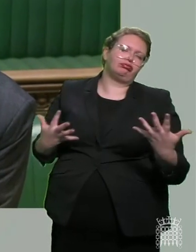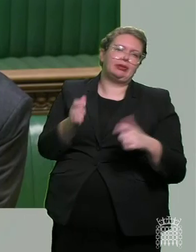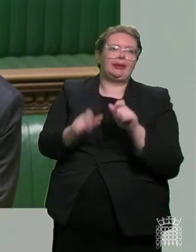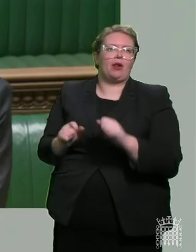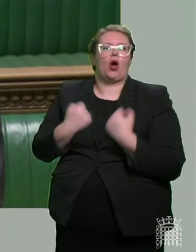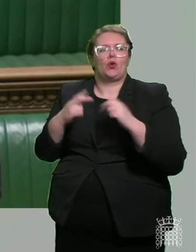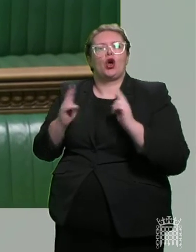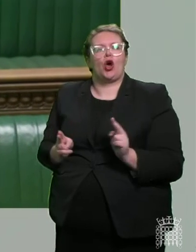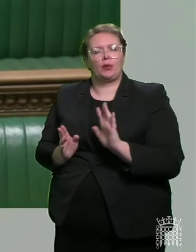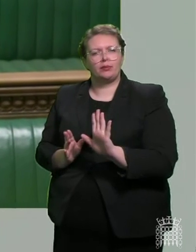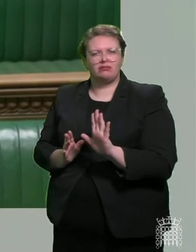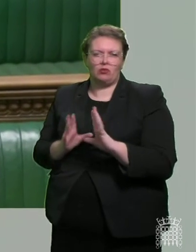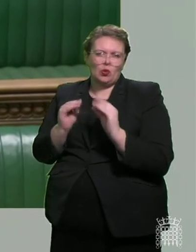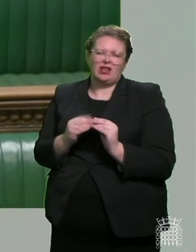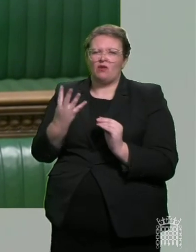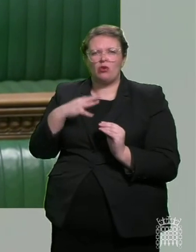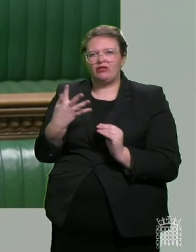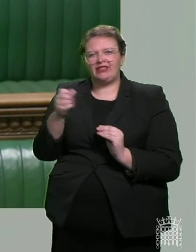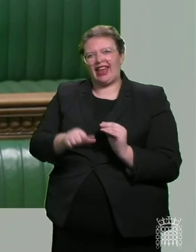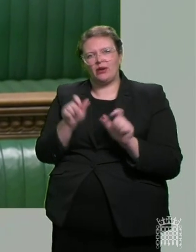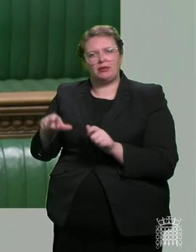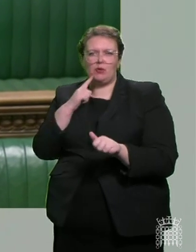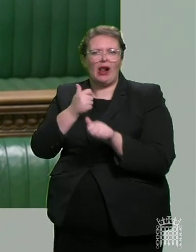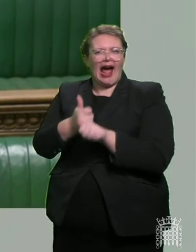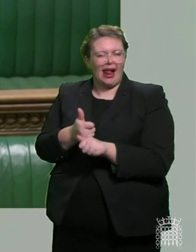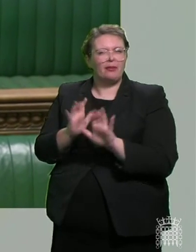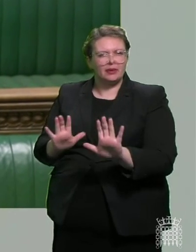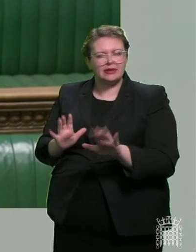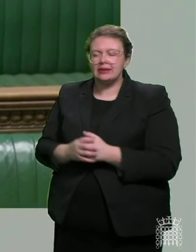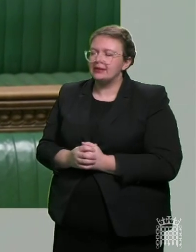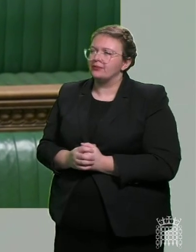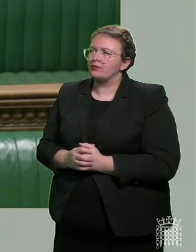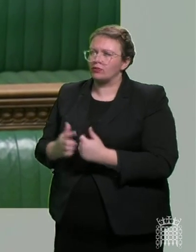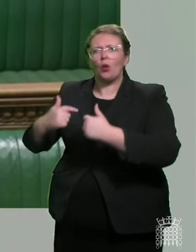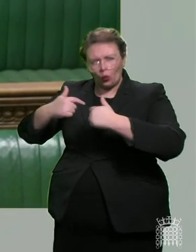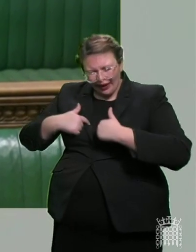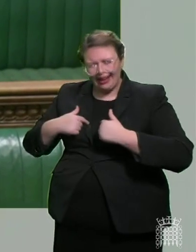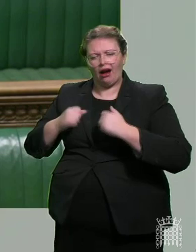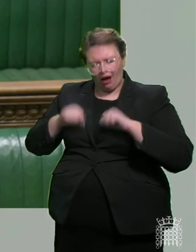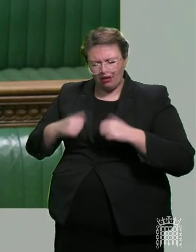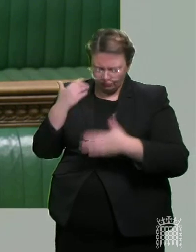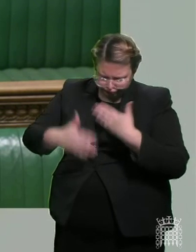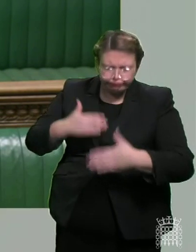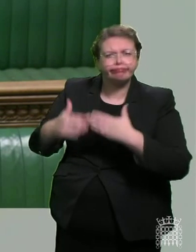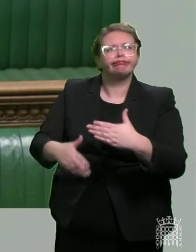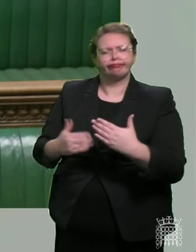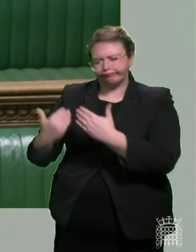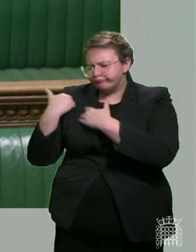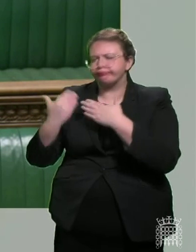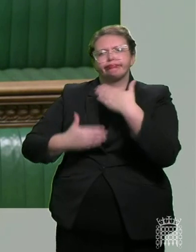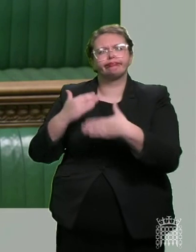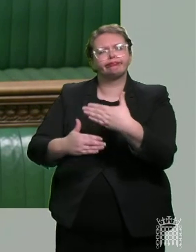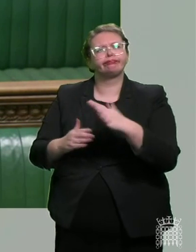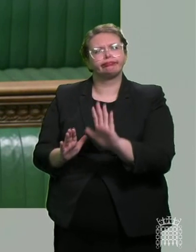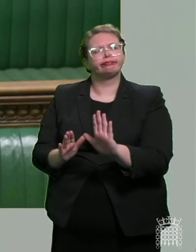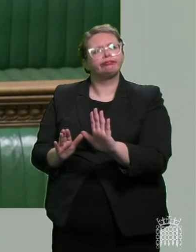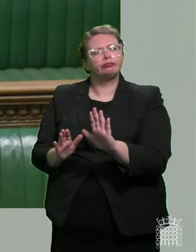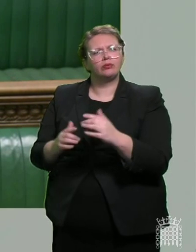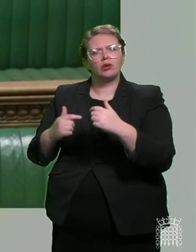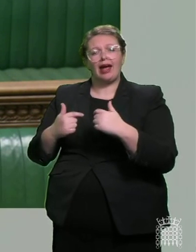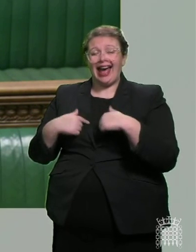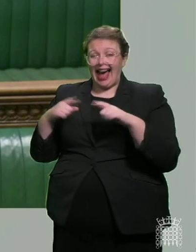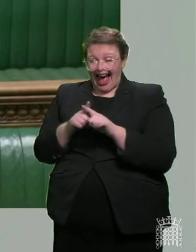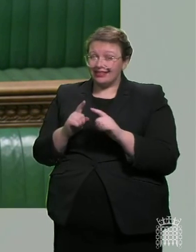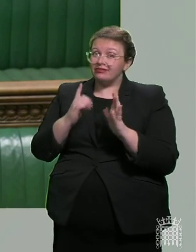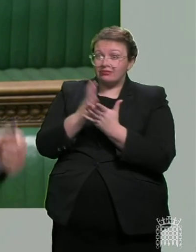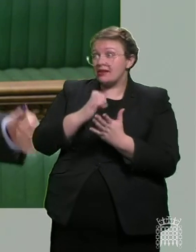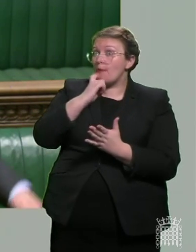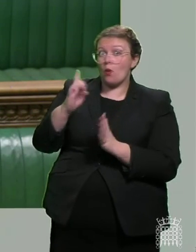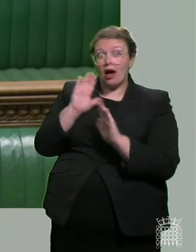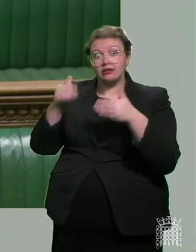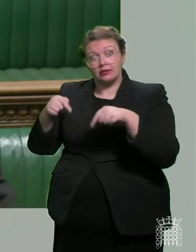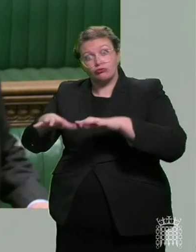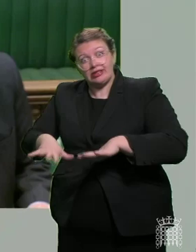What is practical is to have one of the toughest regimes in the world and to get on with vaccinating the people of this country, which is what we are doing.